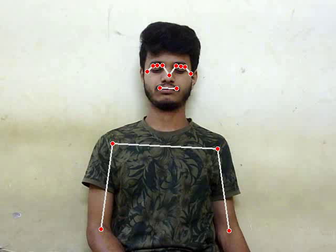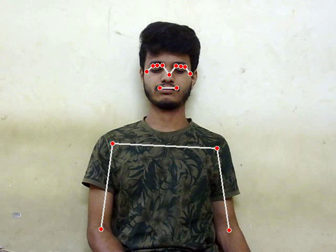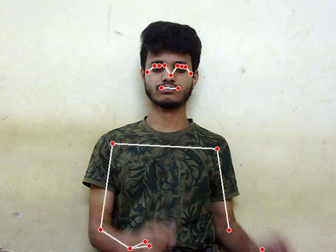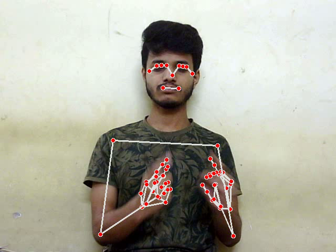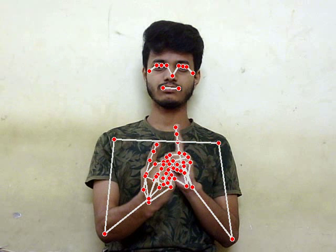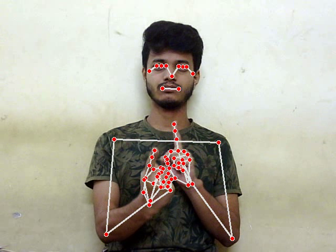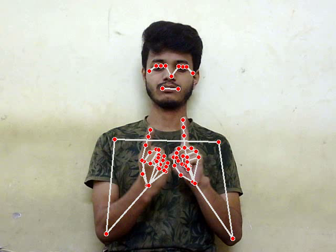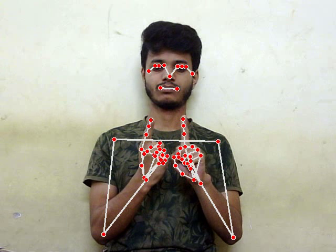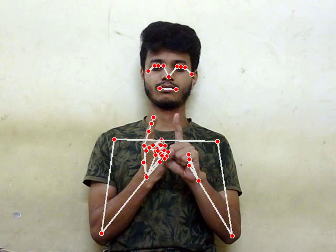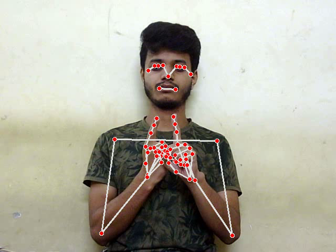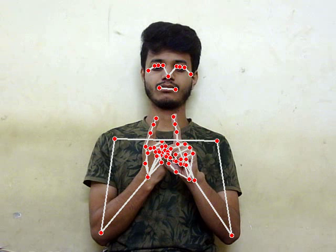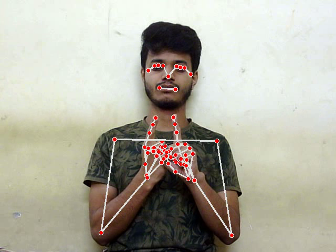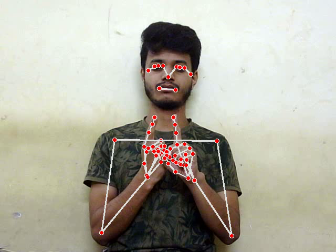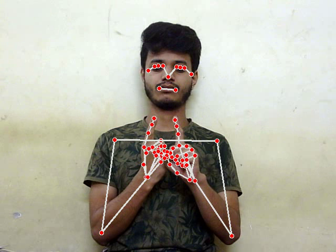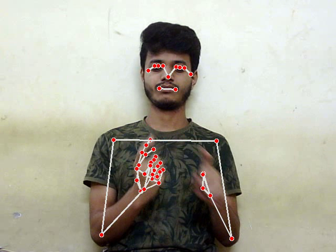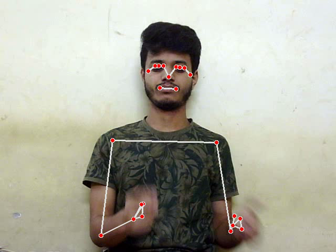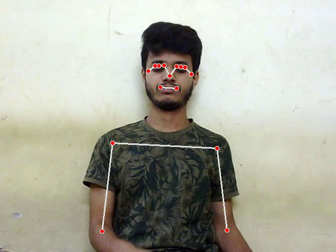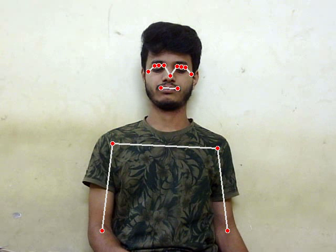meet